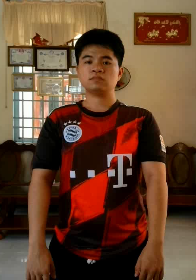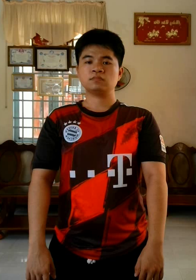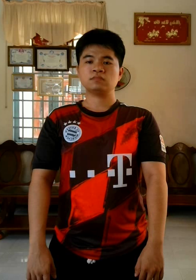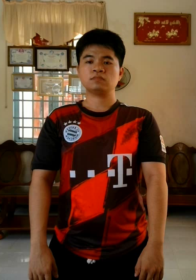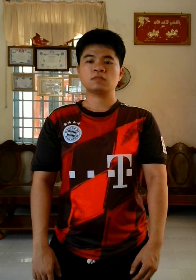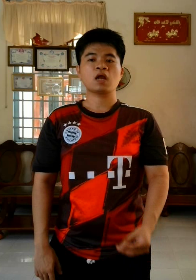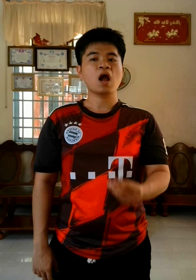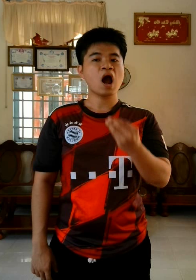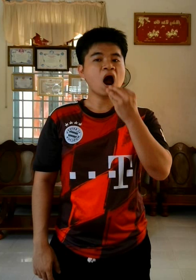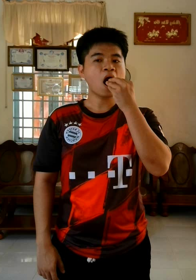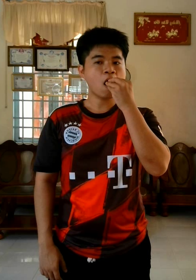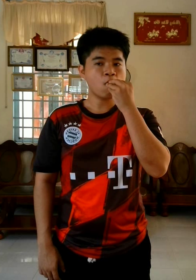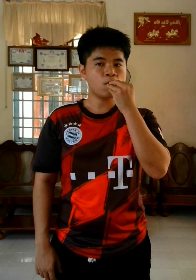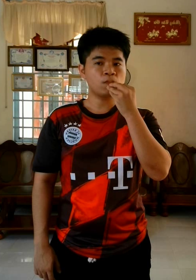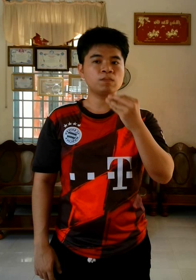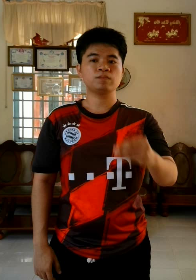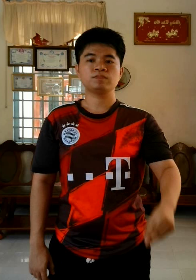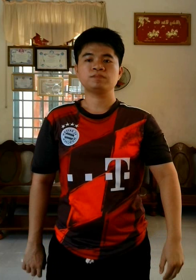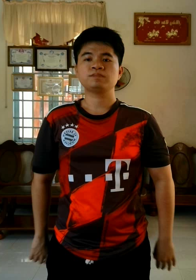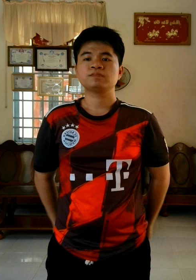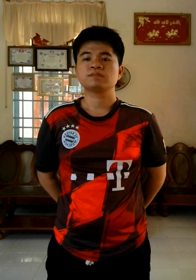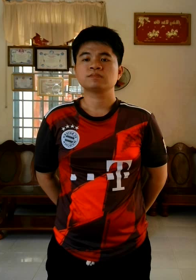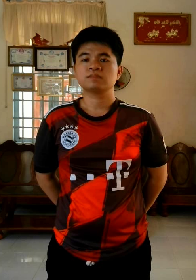an